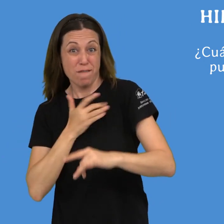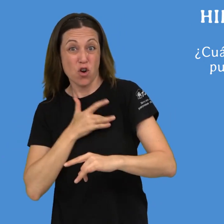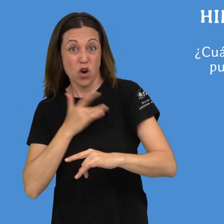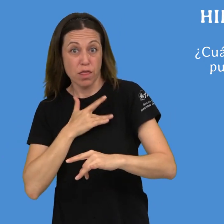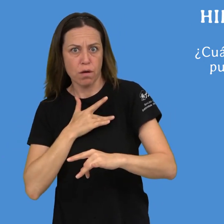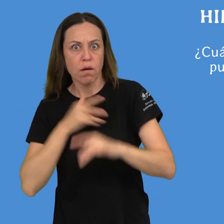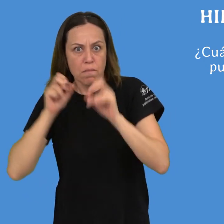corazón